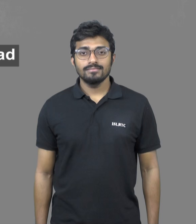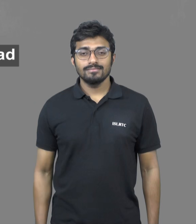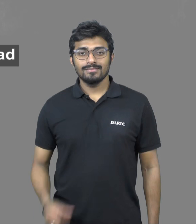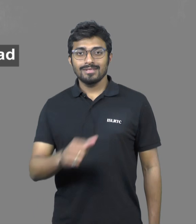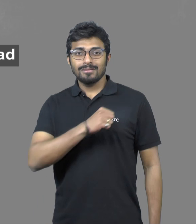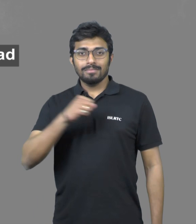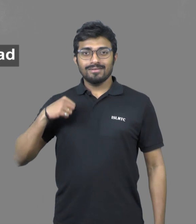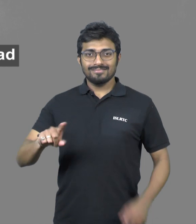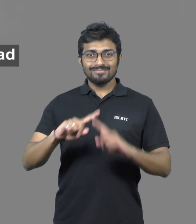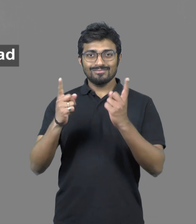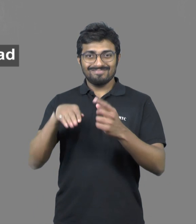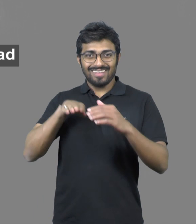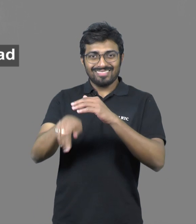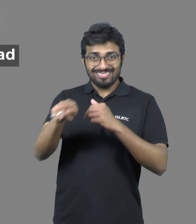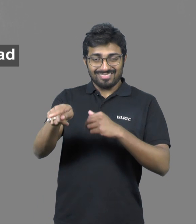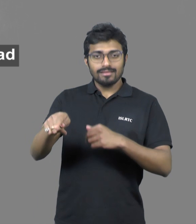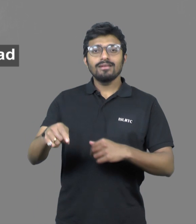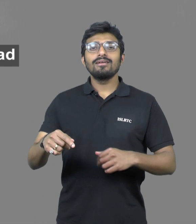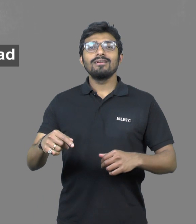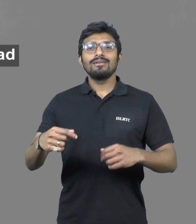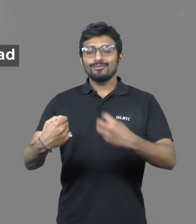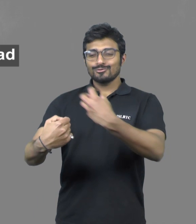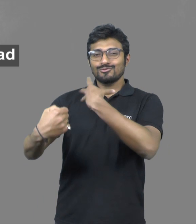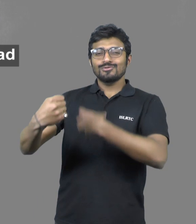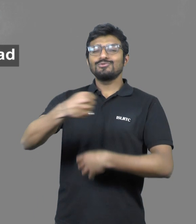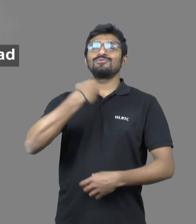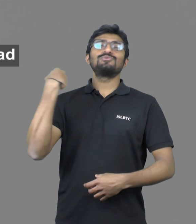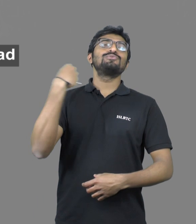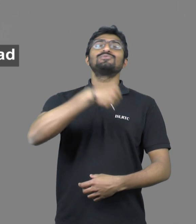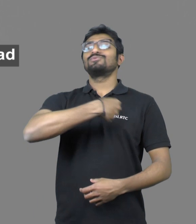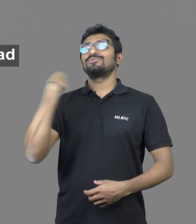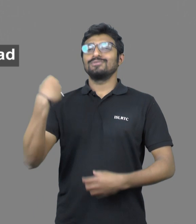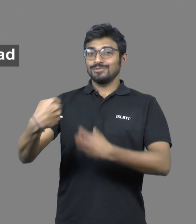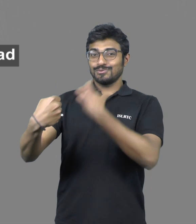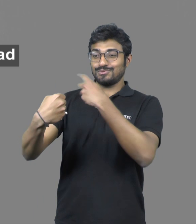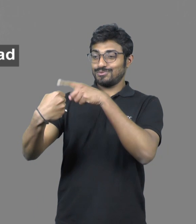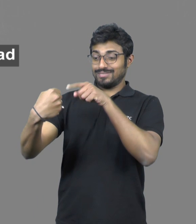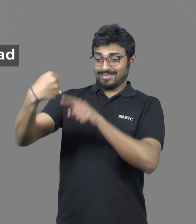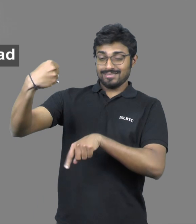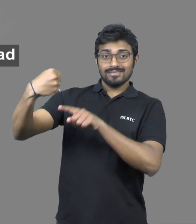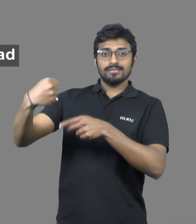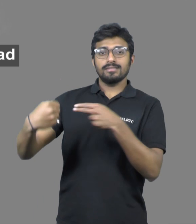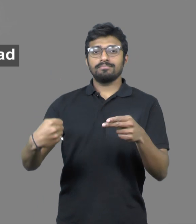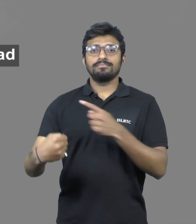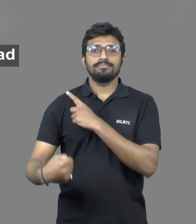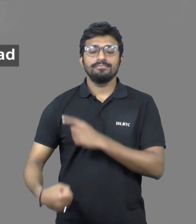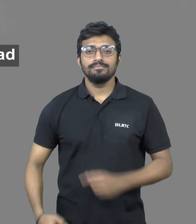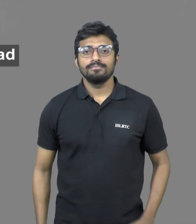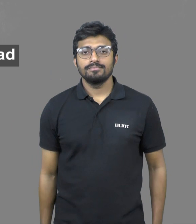Hand Shower Handheld Shower Head